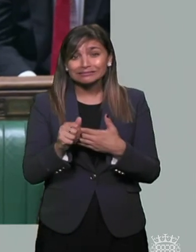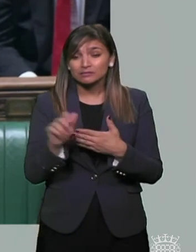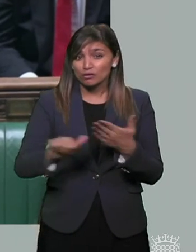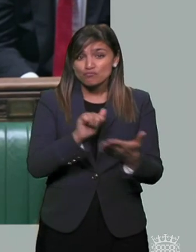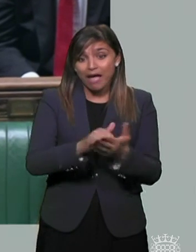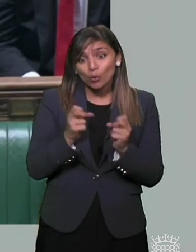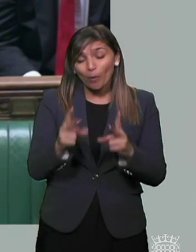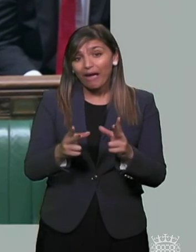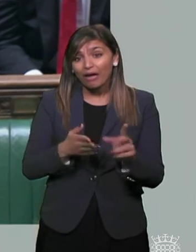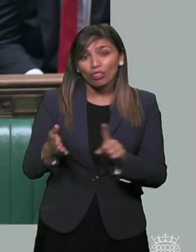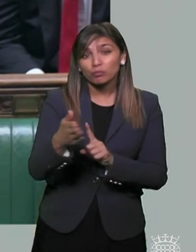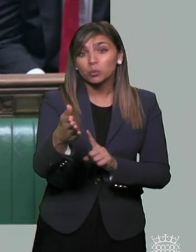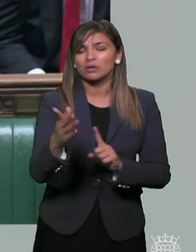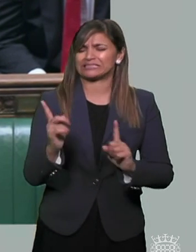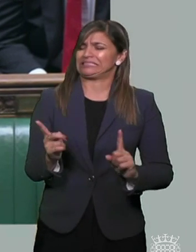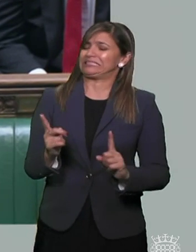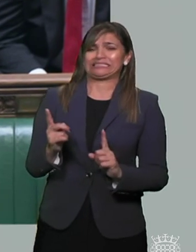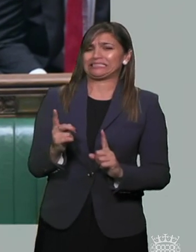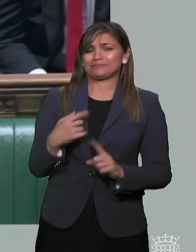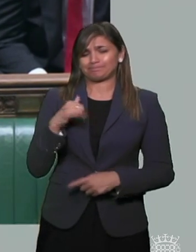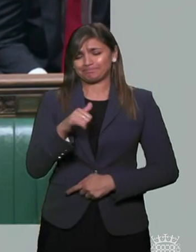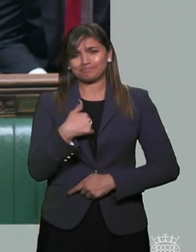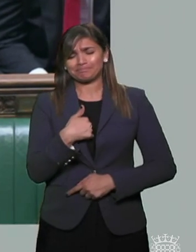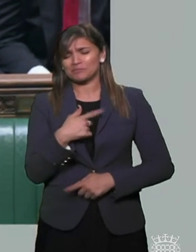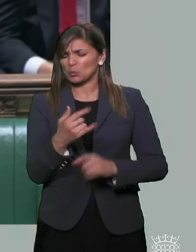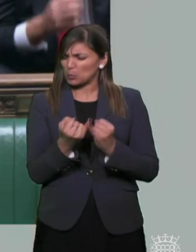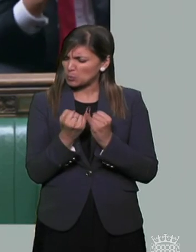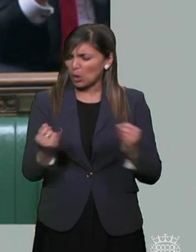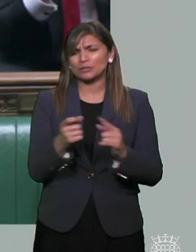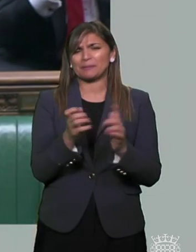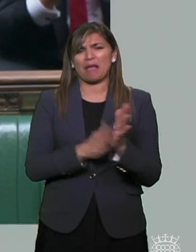Instead, we are burdened with the worst possible Prime Minister at the worst possible time.